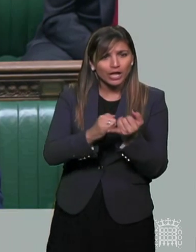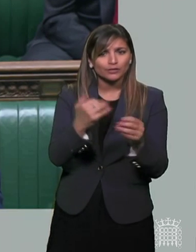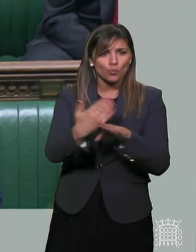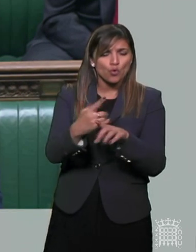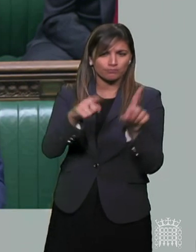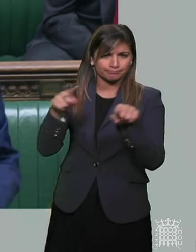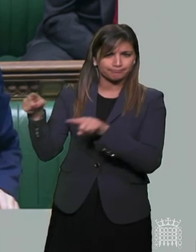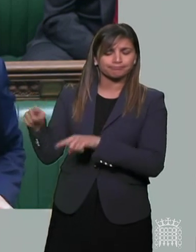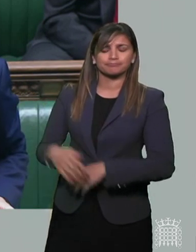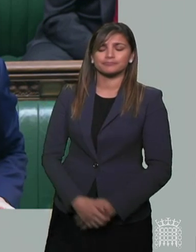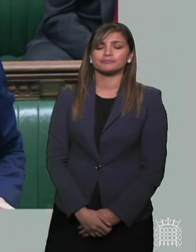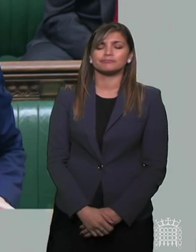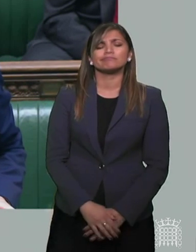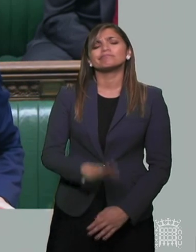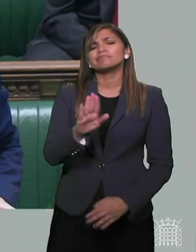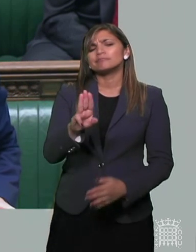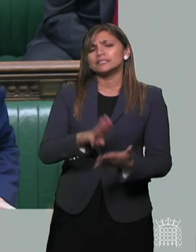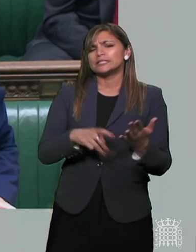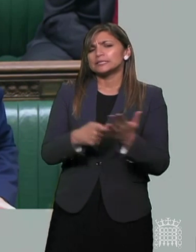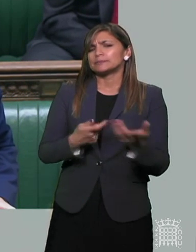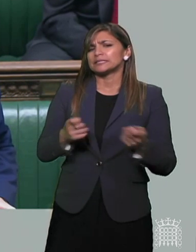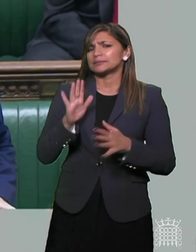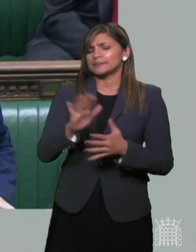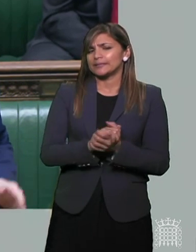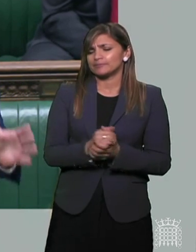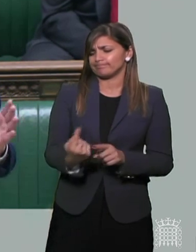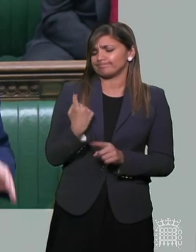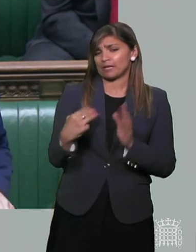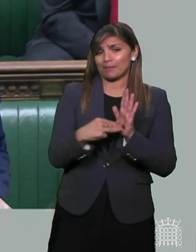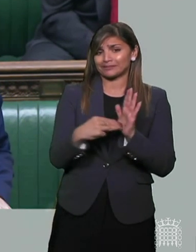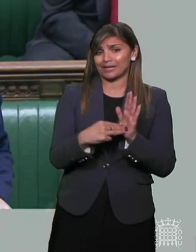There were 200,000 omicron infections on Monday.